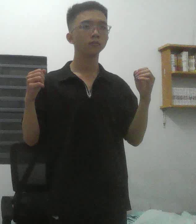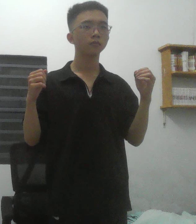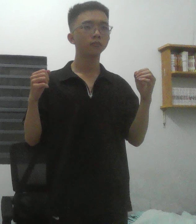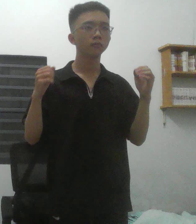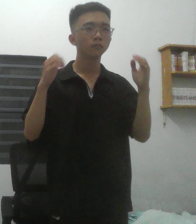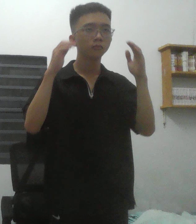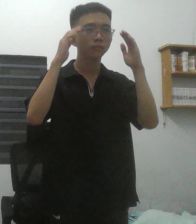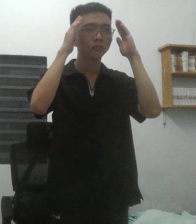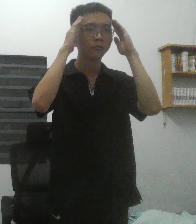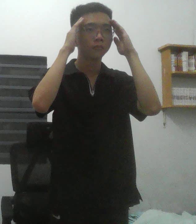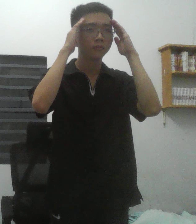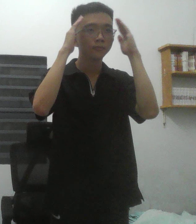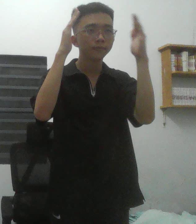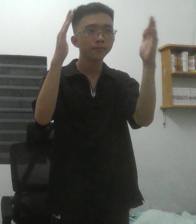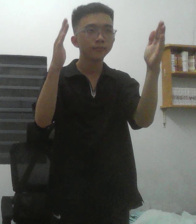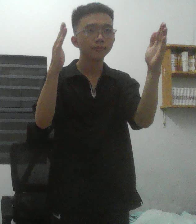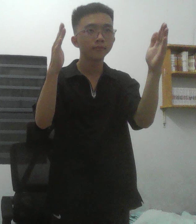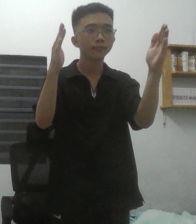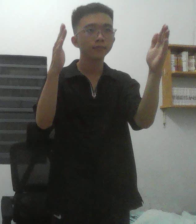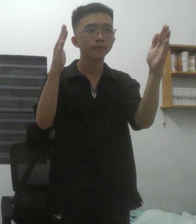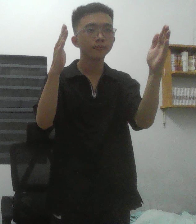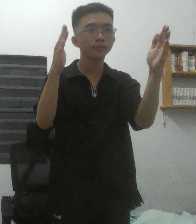quan tam